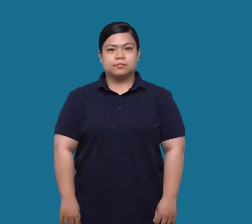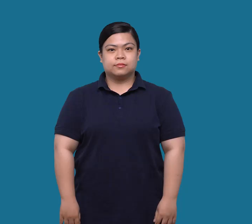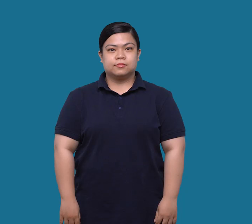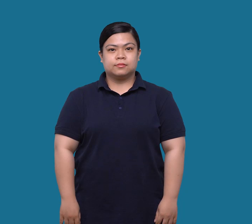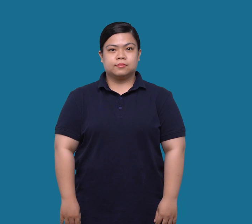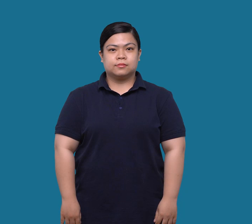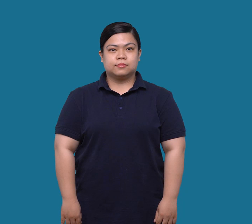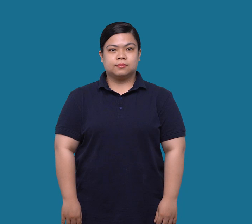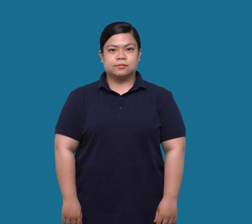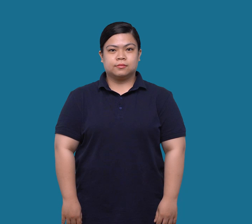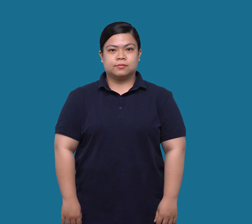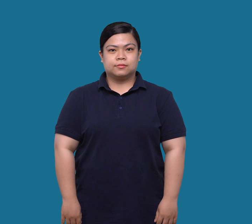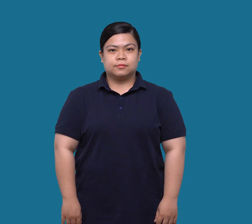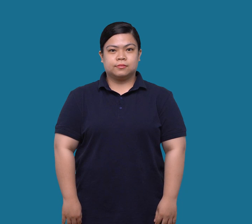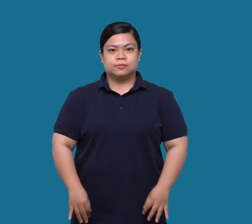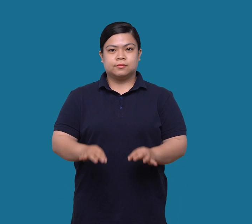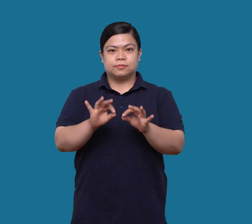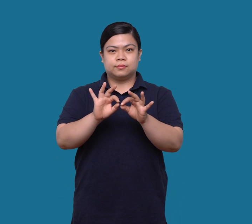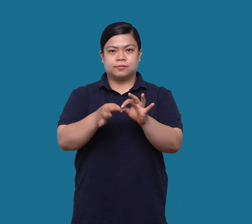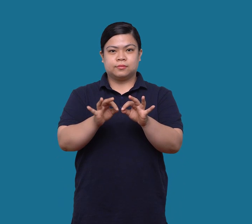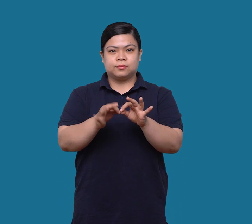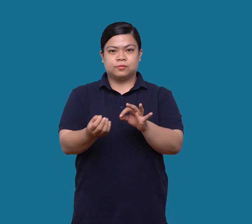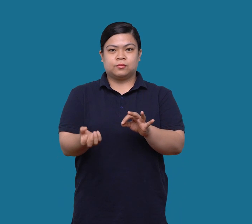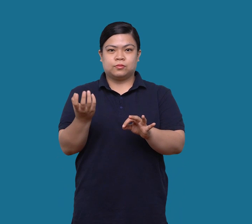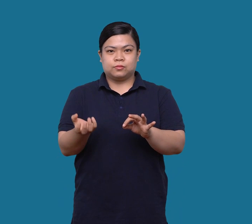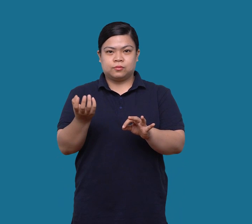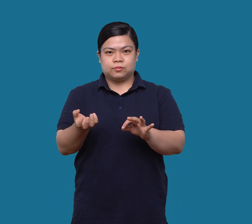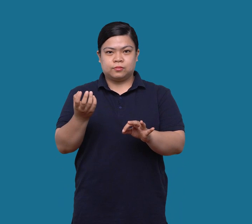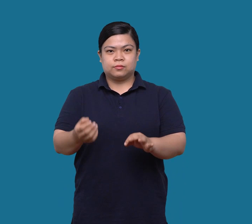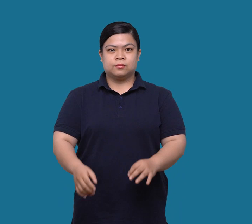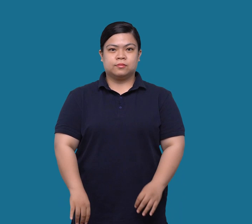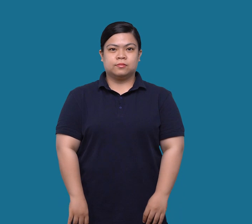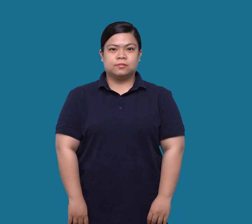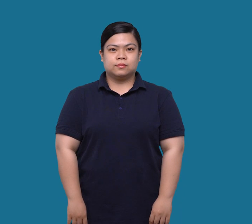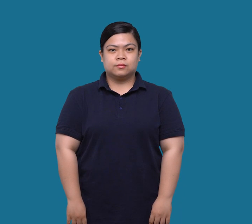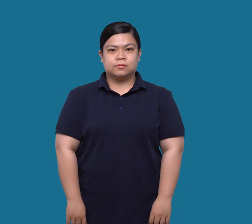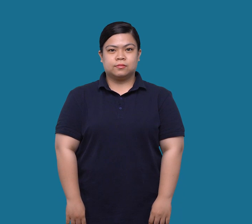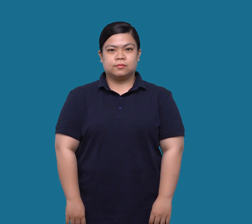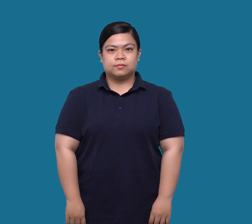luộc rau